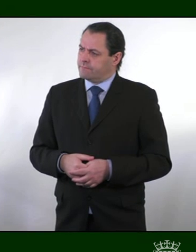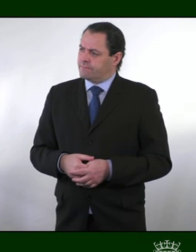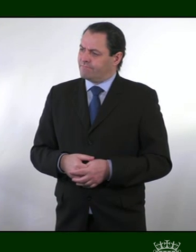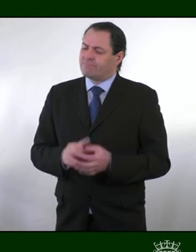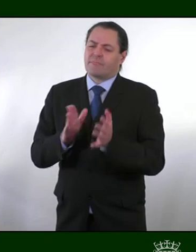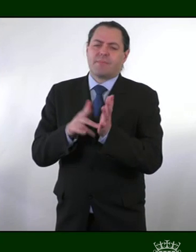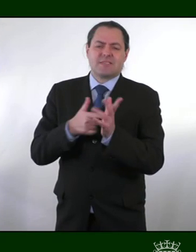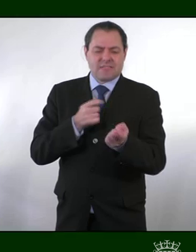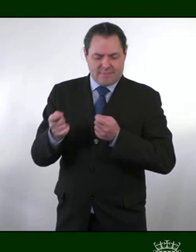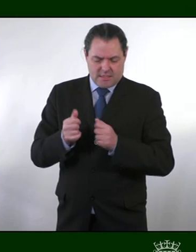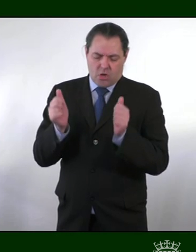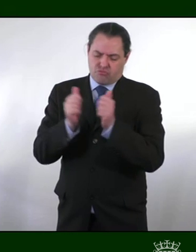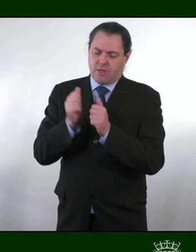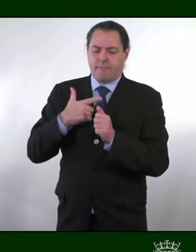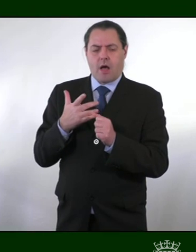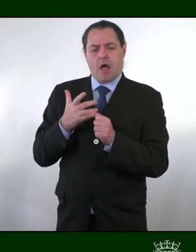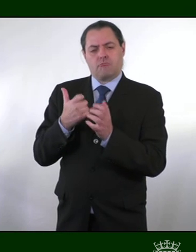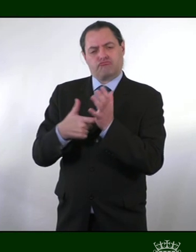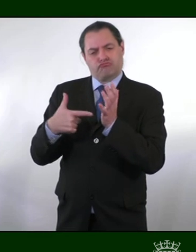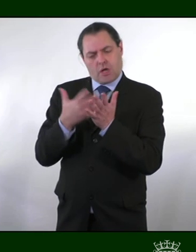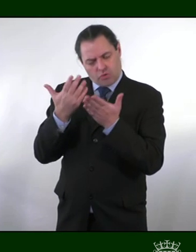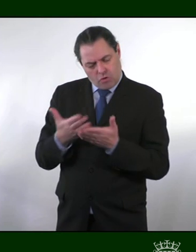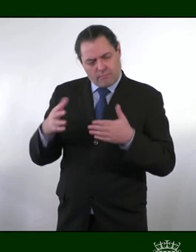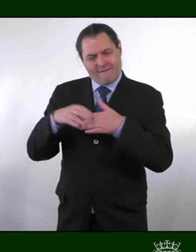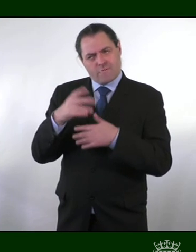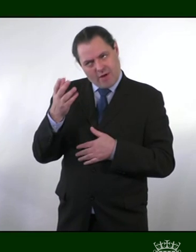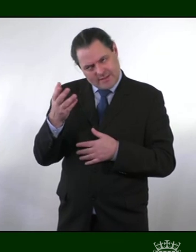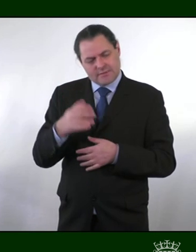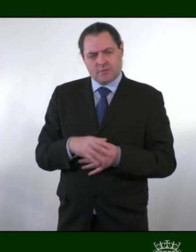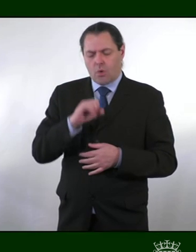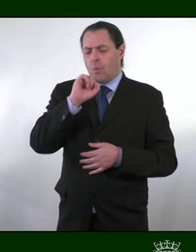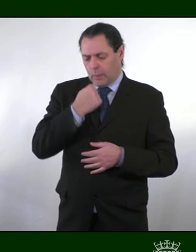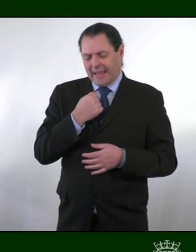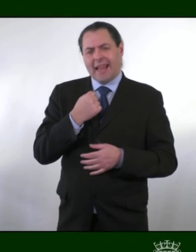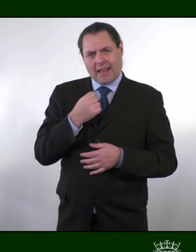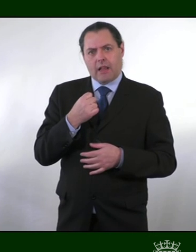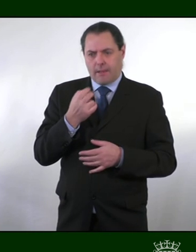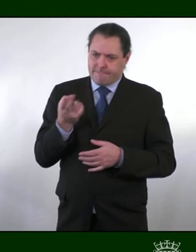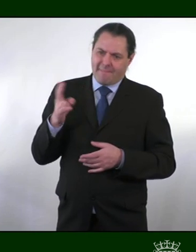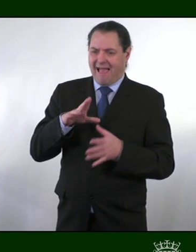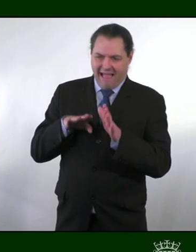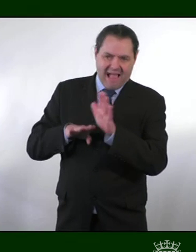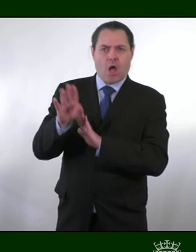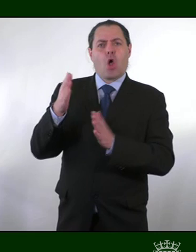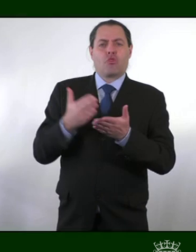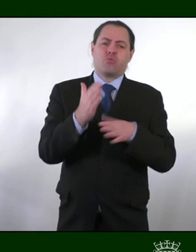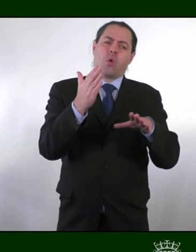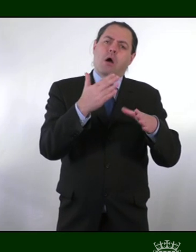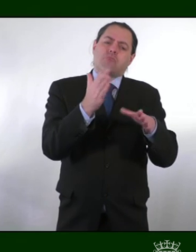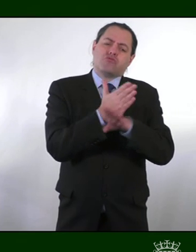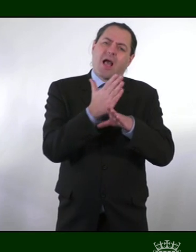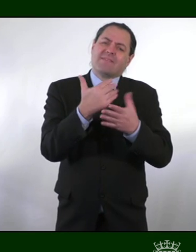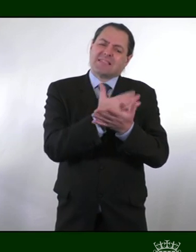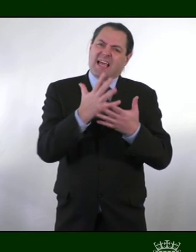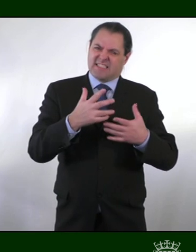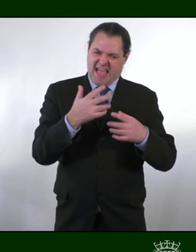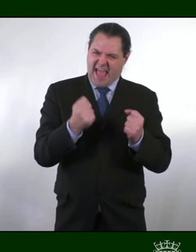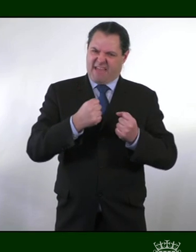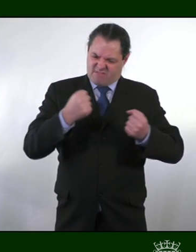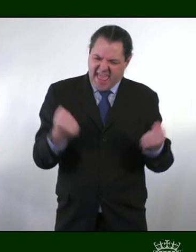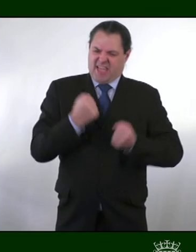I completely agree with my right hon. Friend that we will build our recovery through the dynamism of the private sector, and he is right about the power of entrepreneurship.